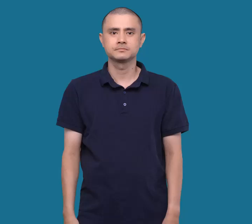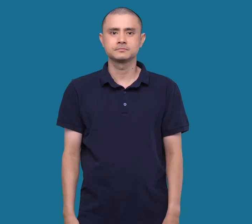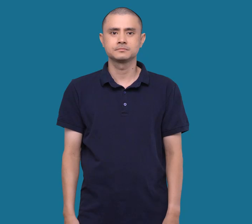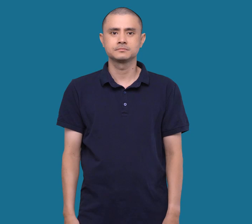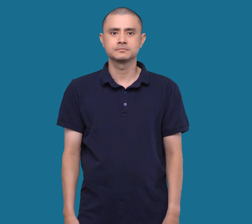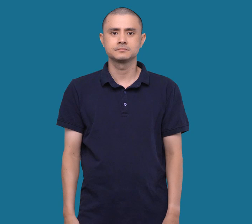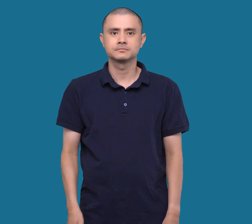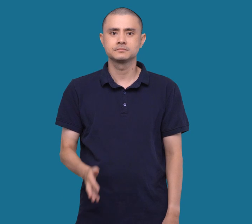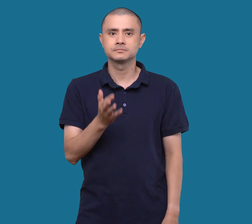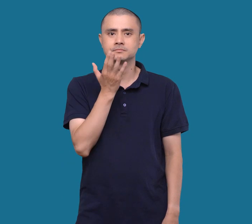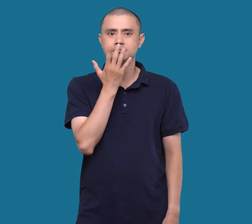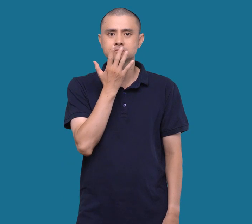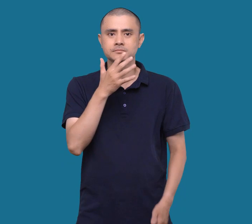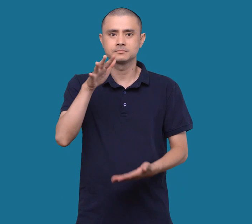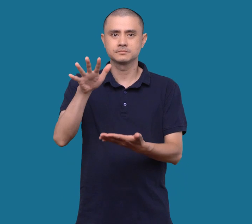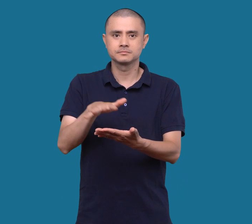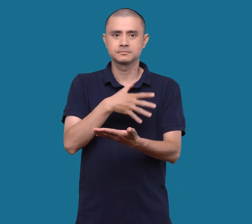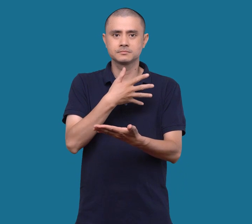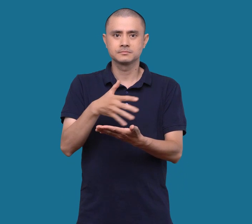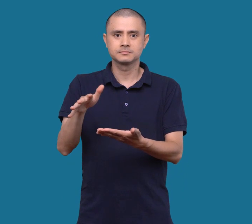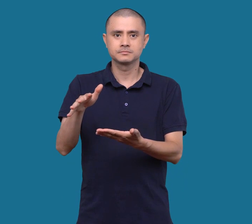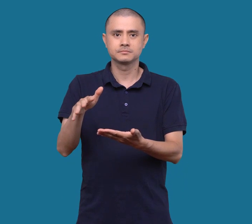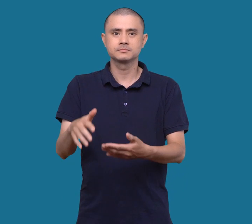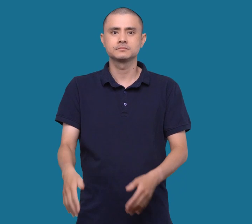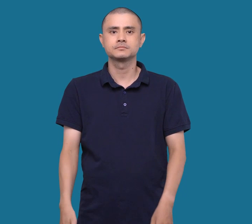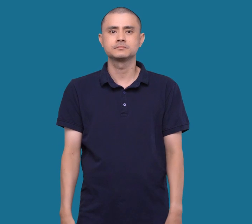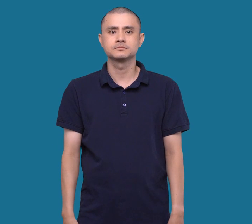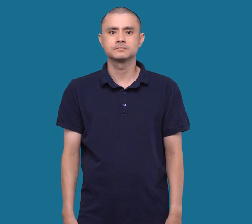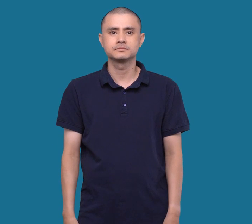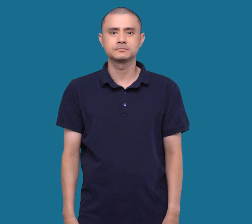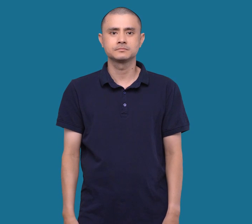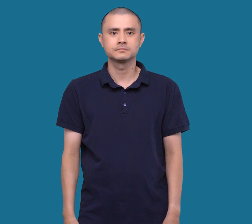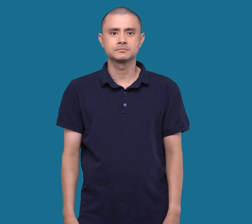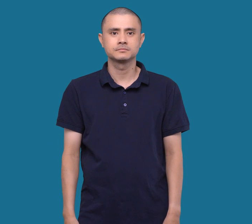cơm rang